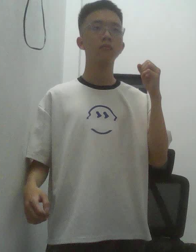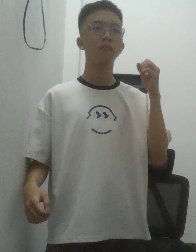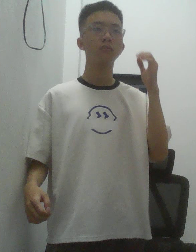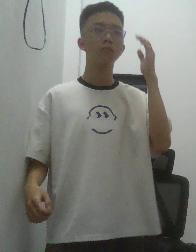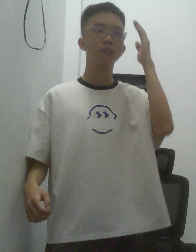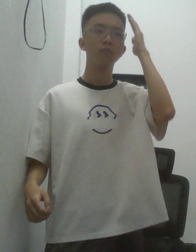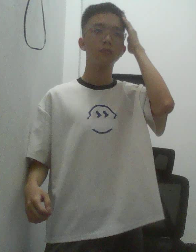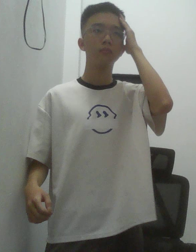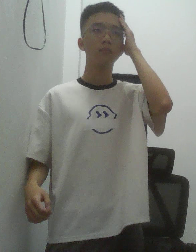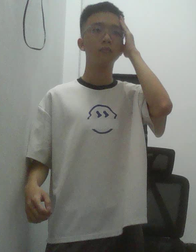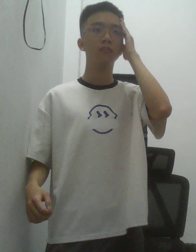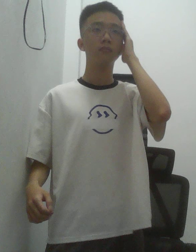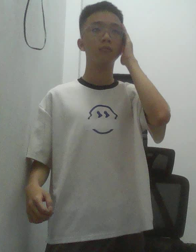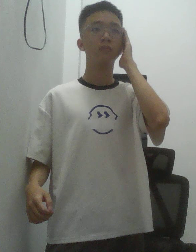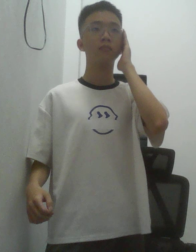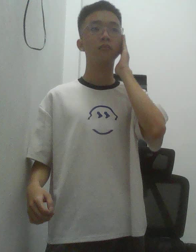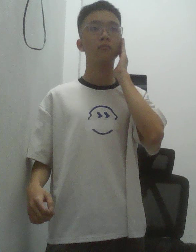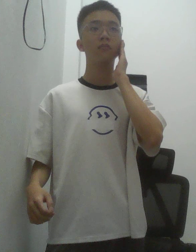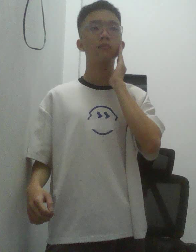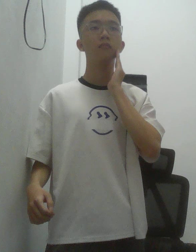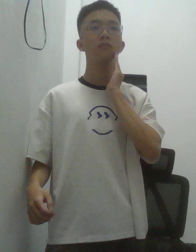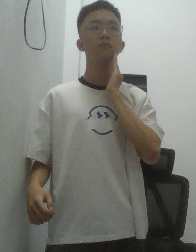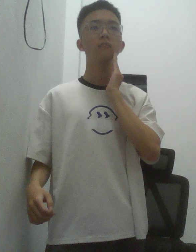dep